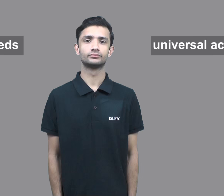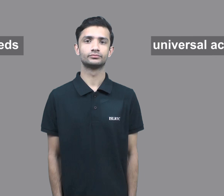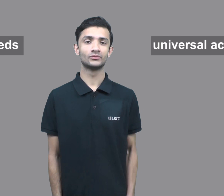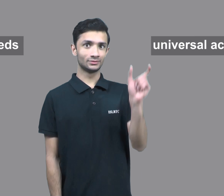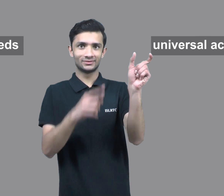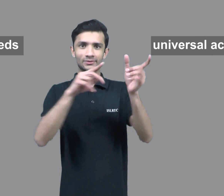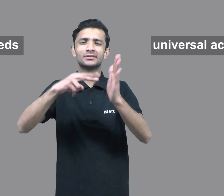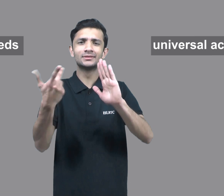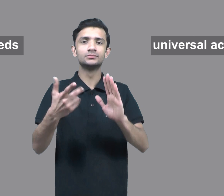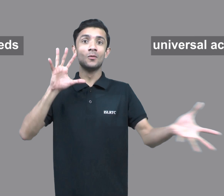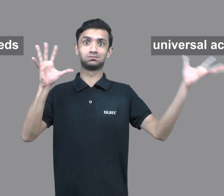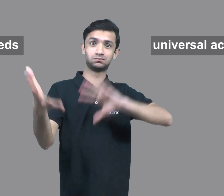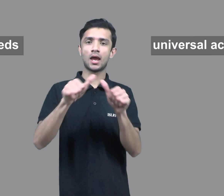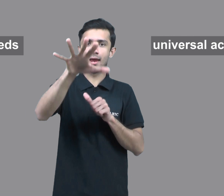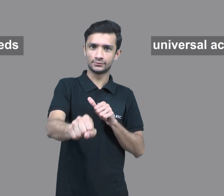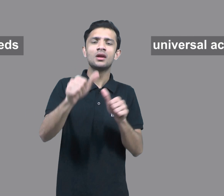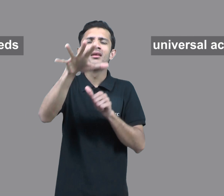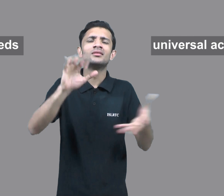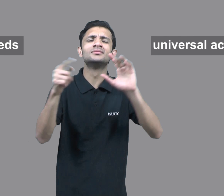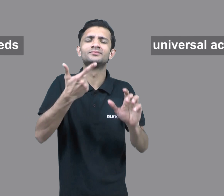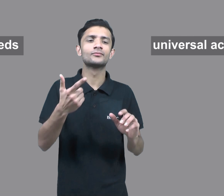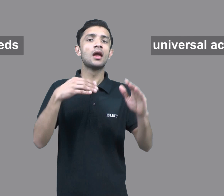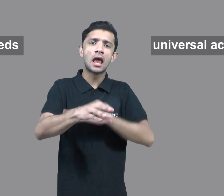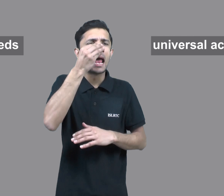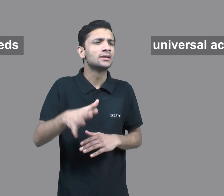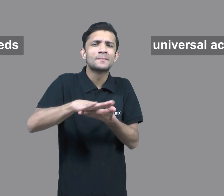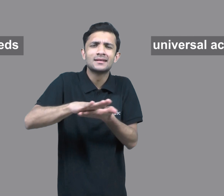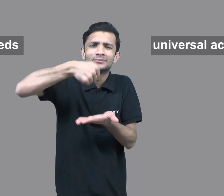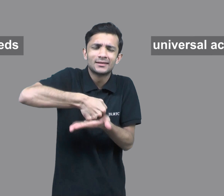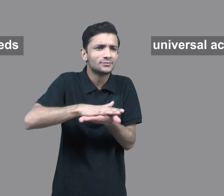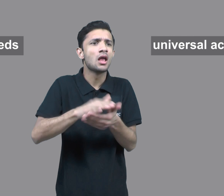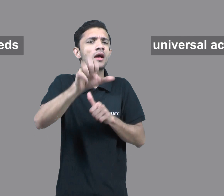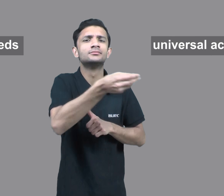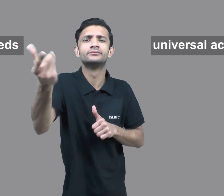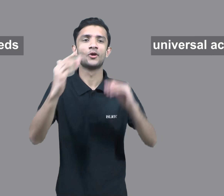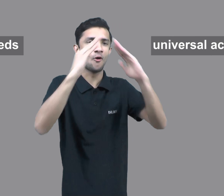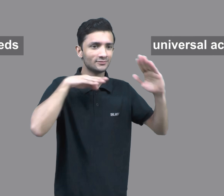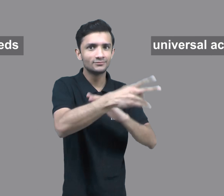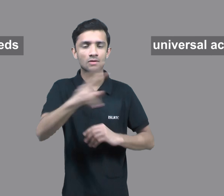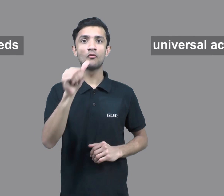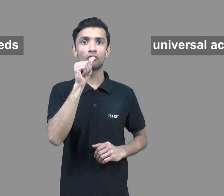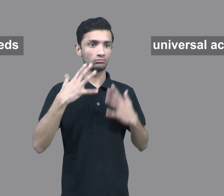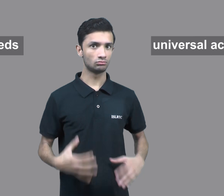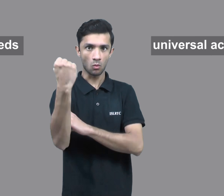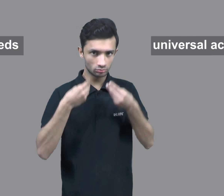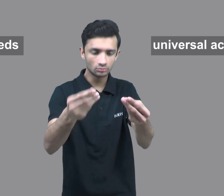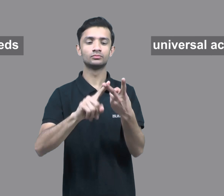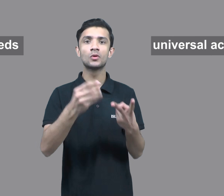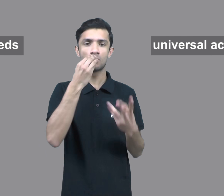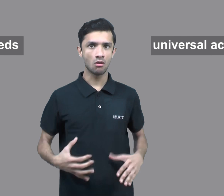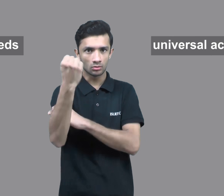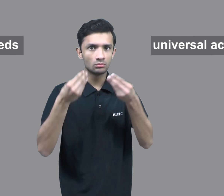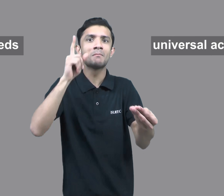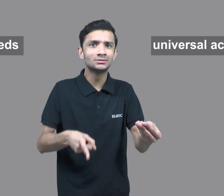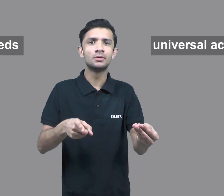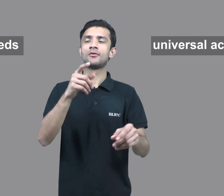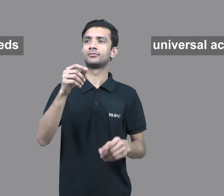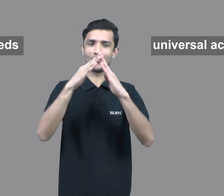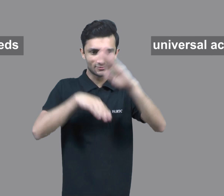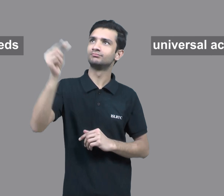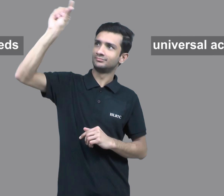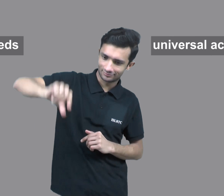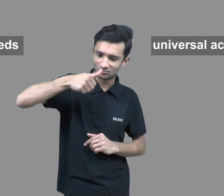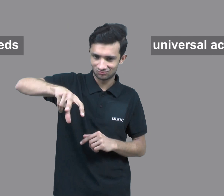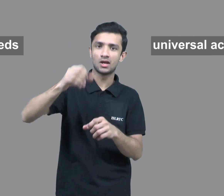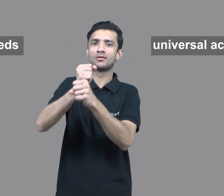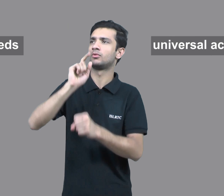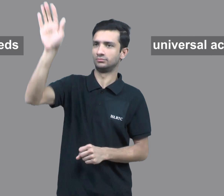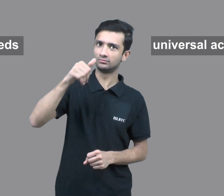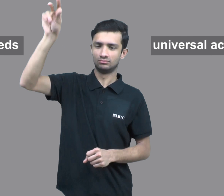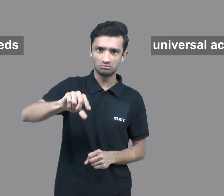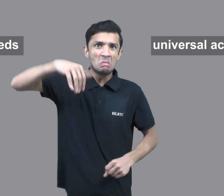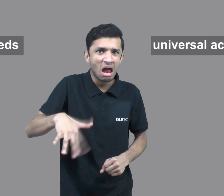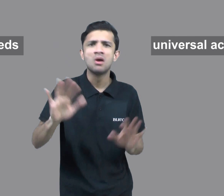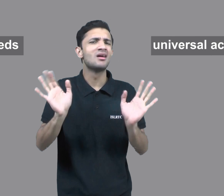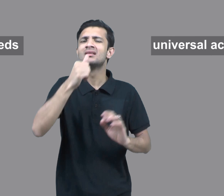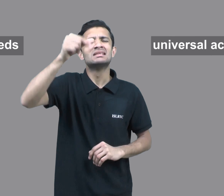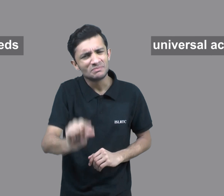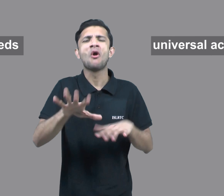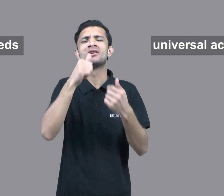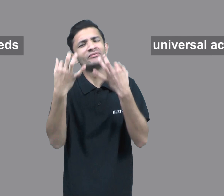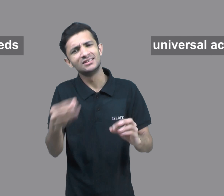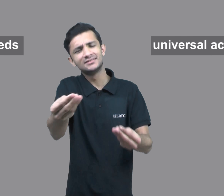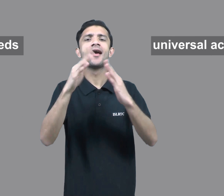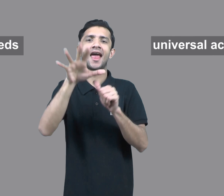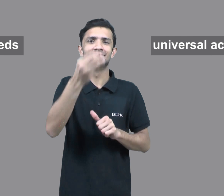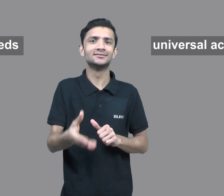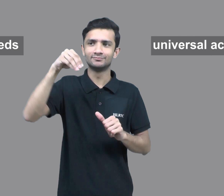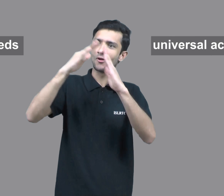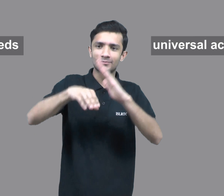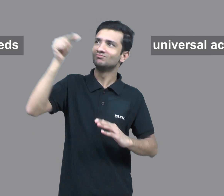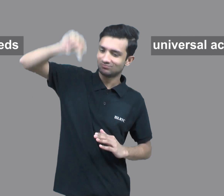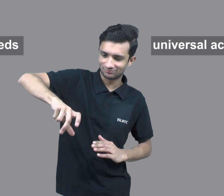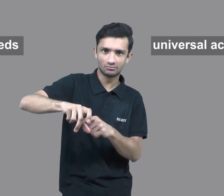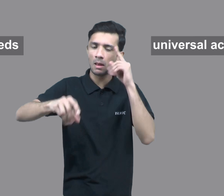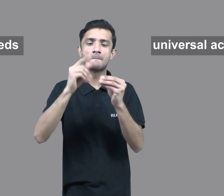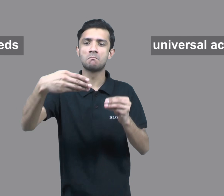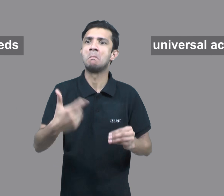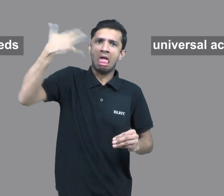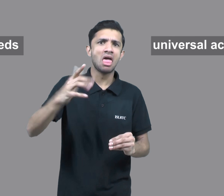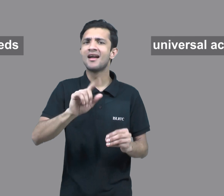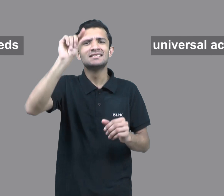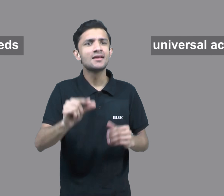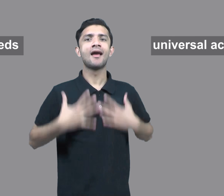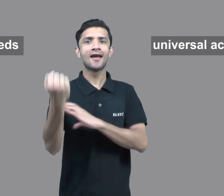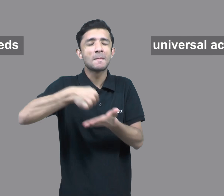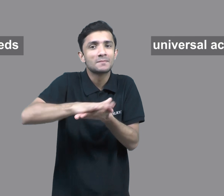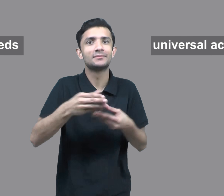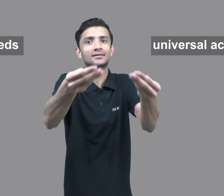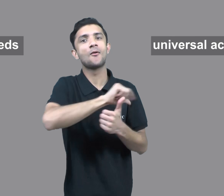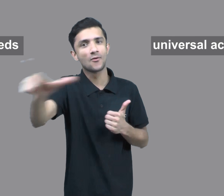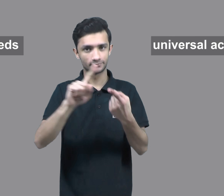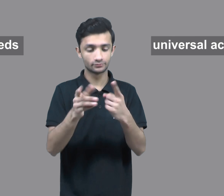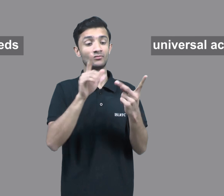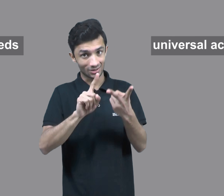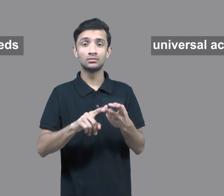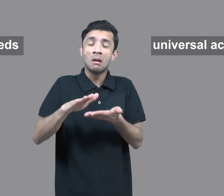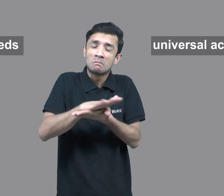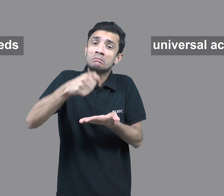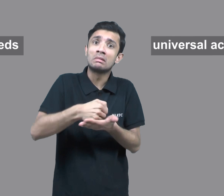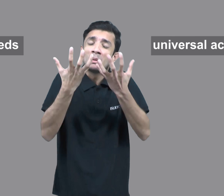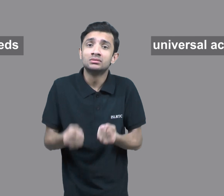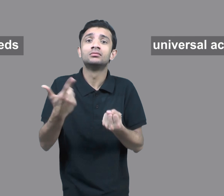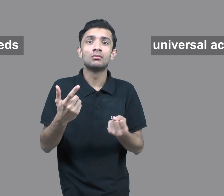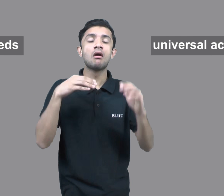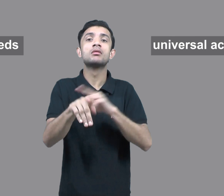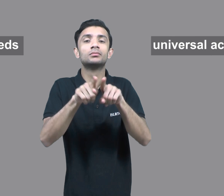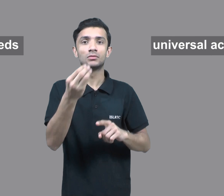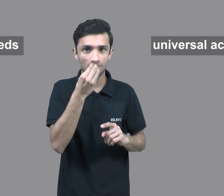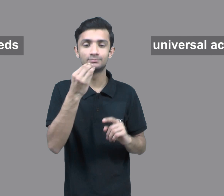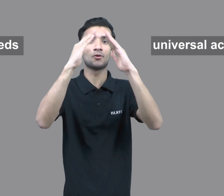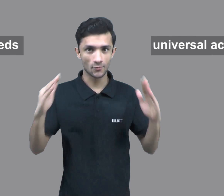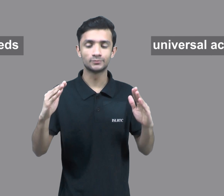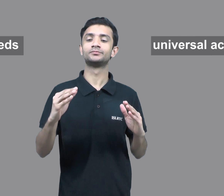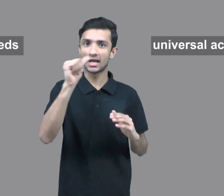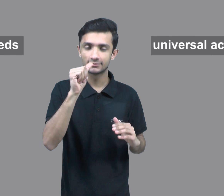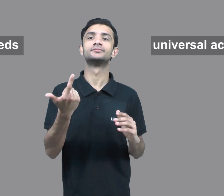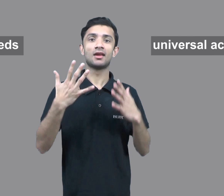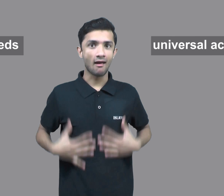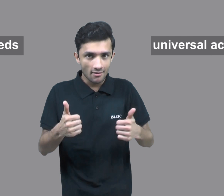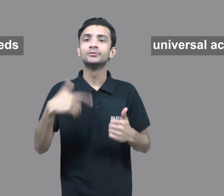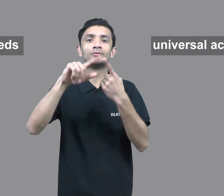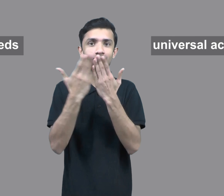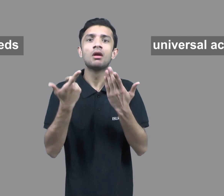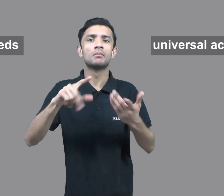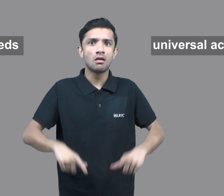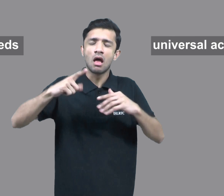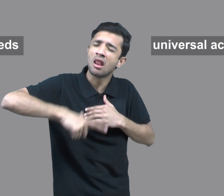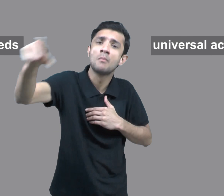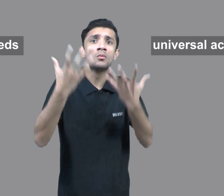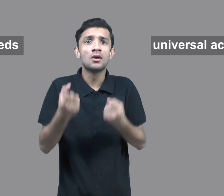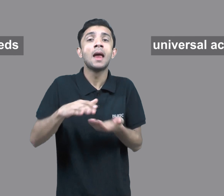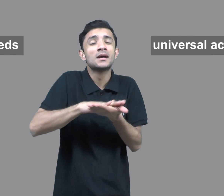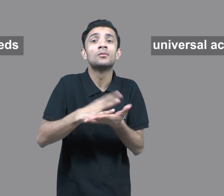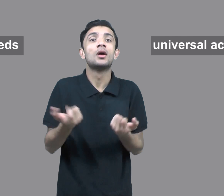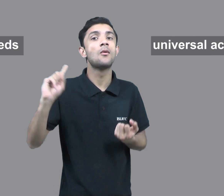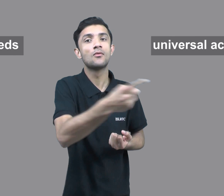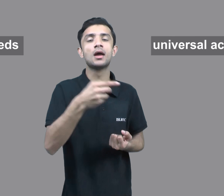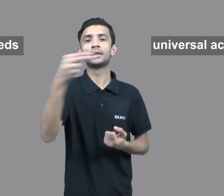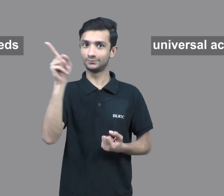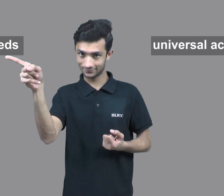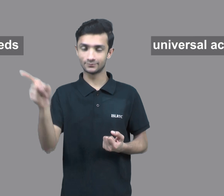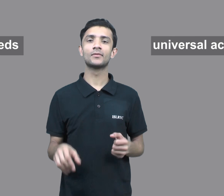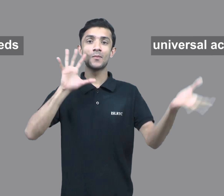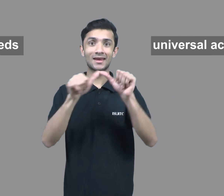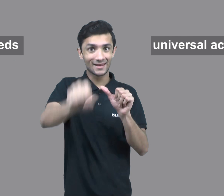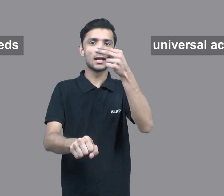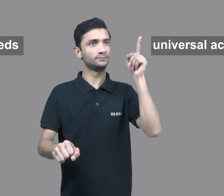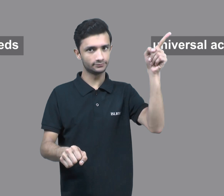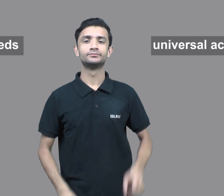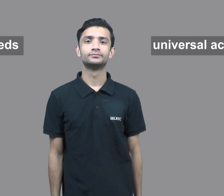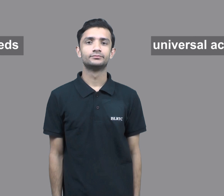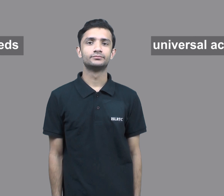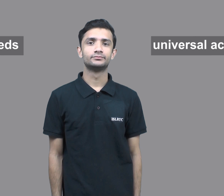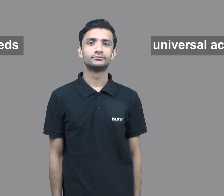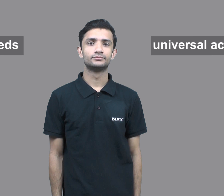Basic Needs and Universal Access